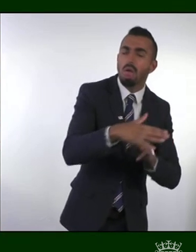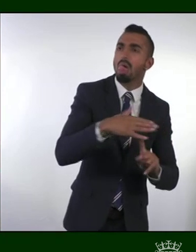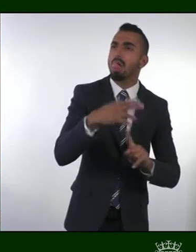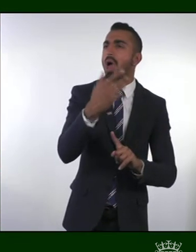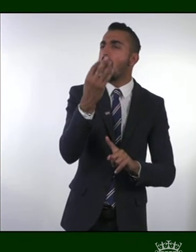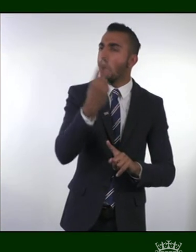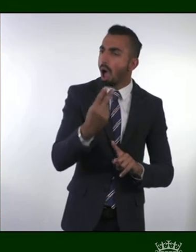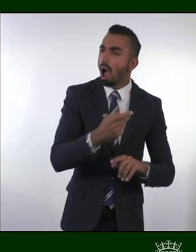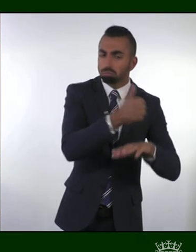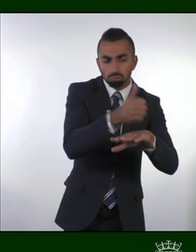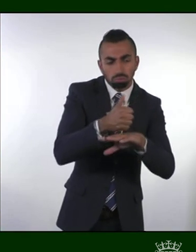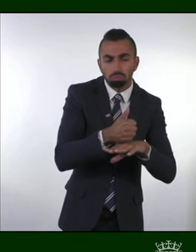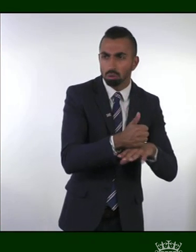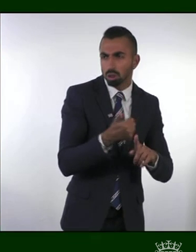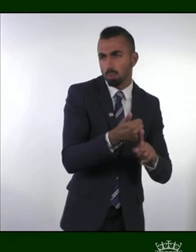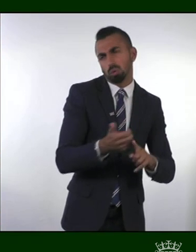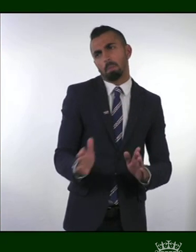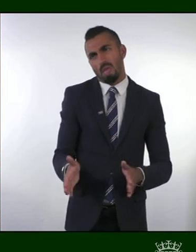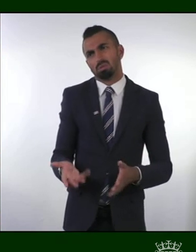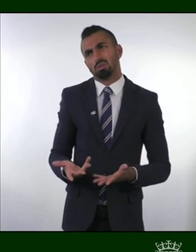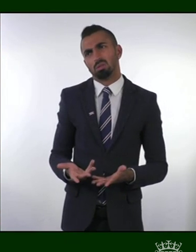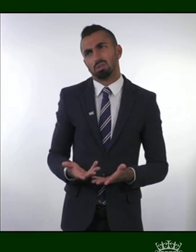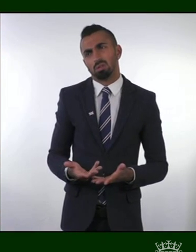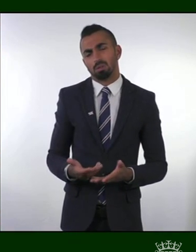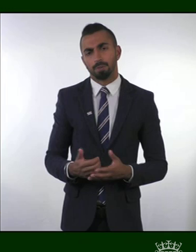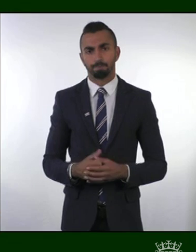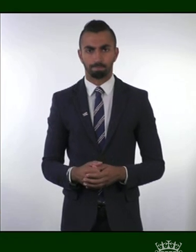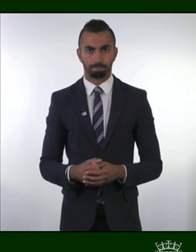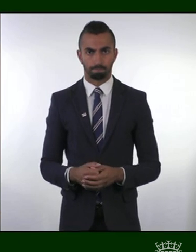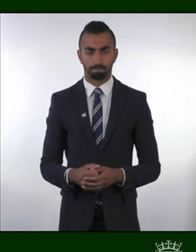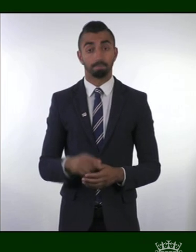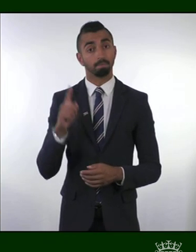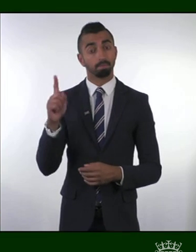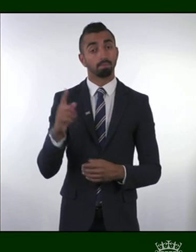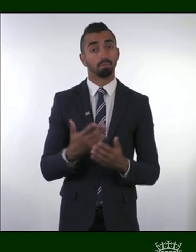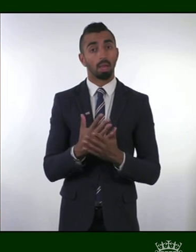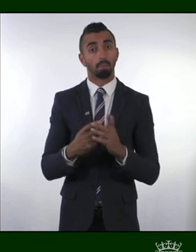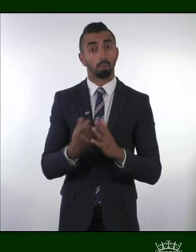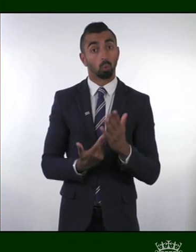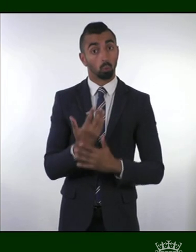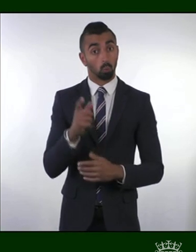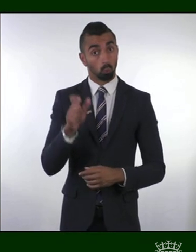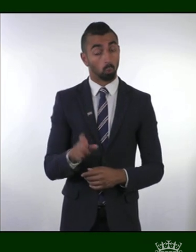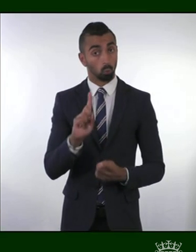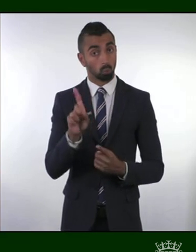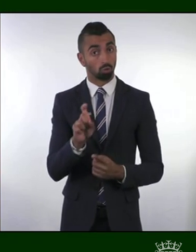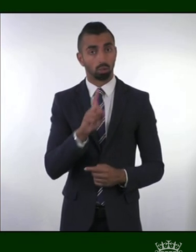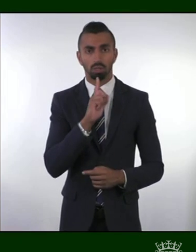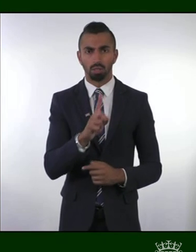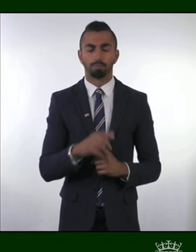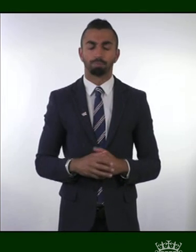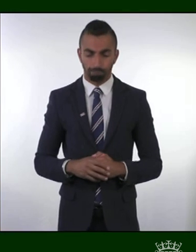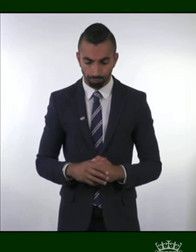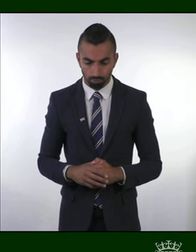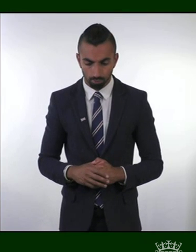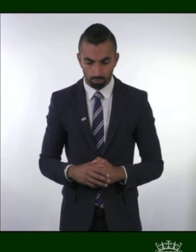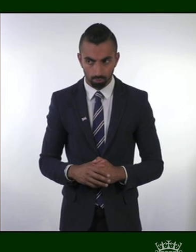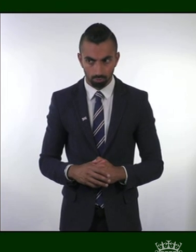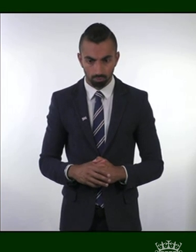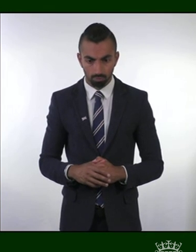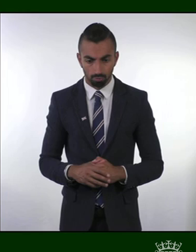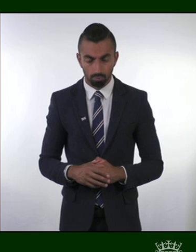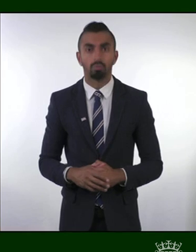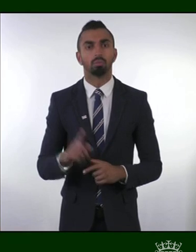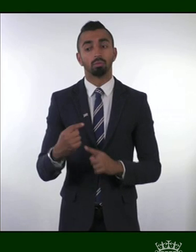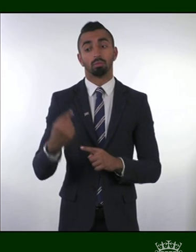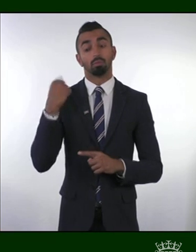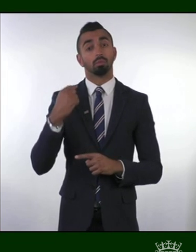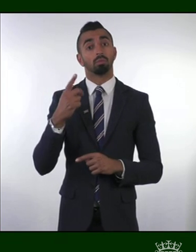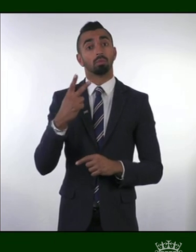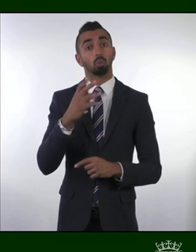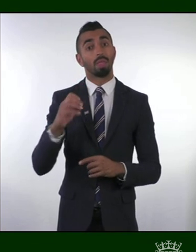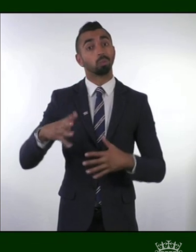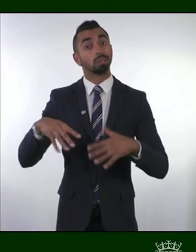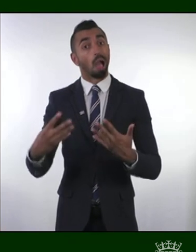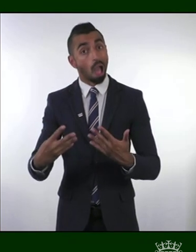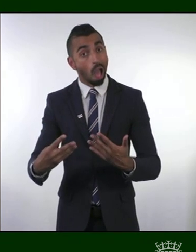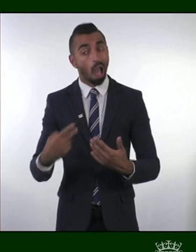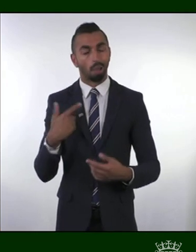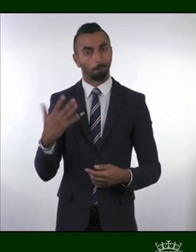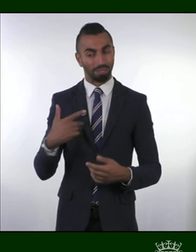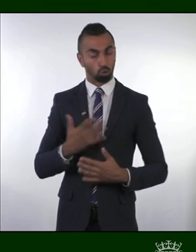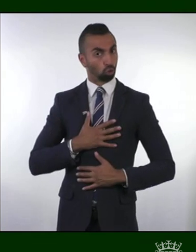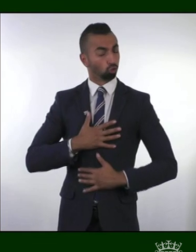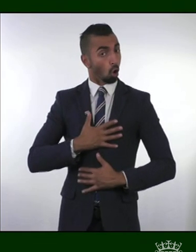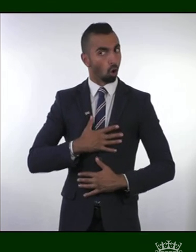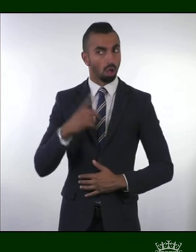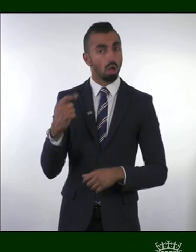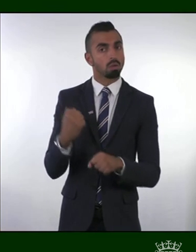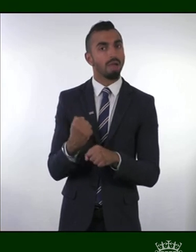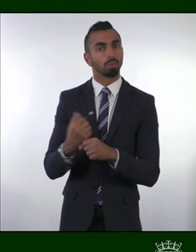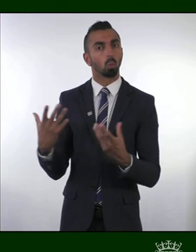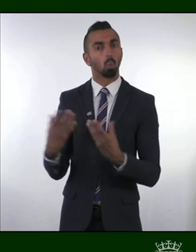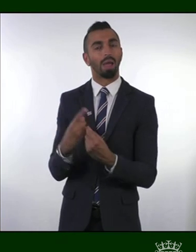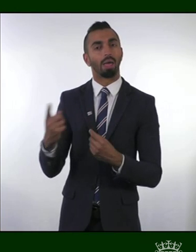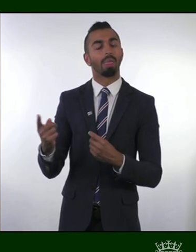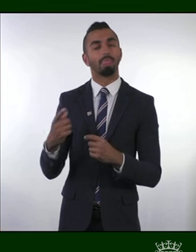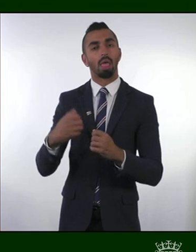Having introduced the future jobs fund and the wider youth job guarantee as Work and Pensions Secretary in 2009, and having been appalled when they were cancelled a year later under the coalition, I very much welcome the reintroduction of those measures now.